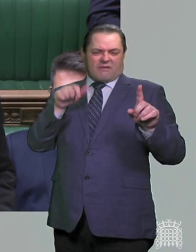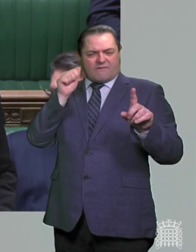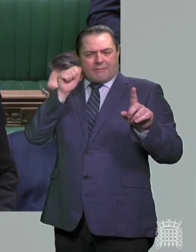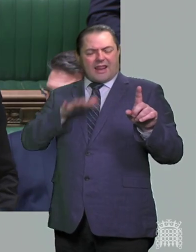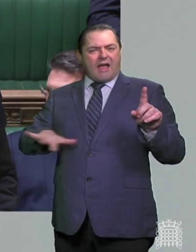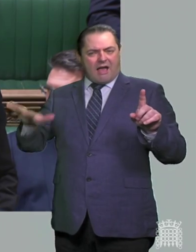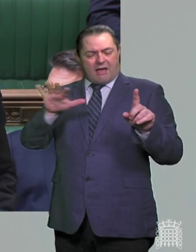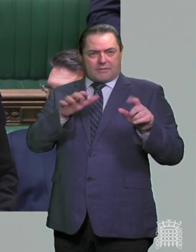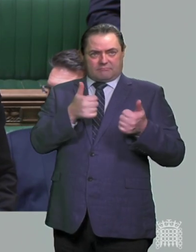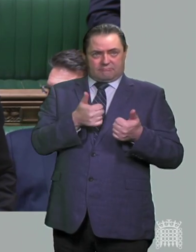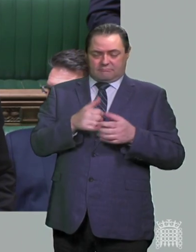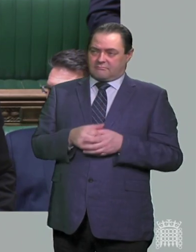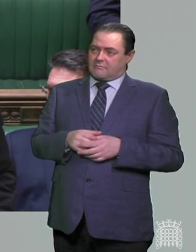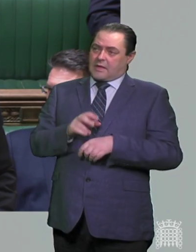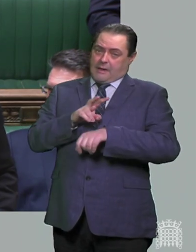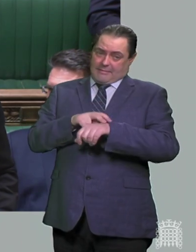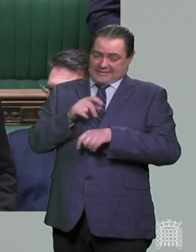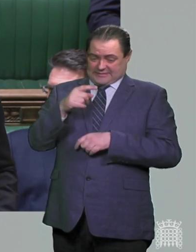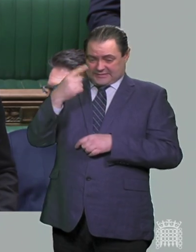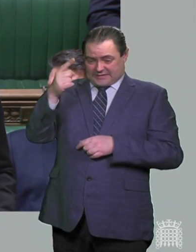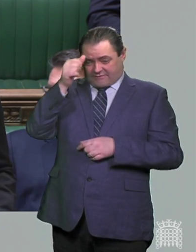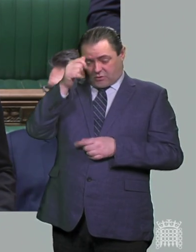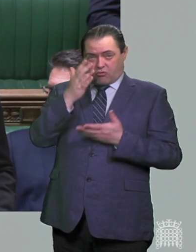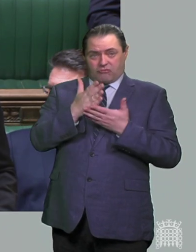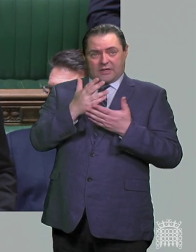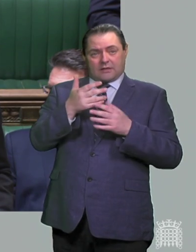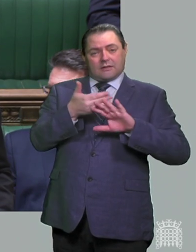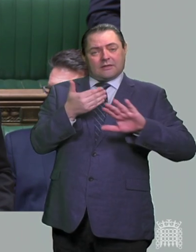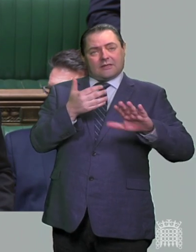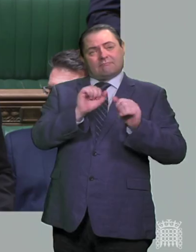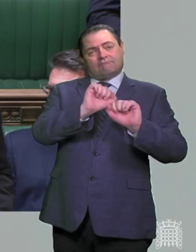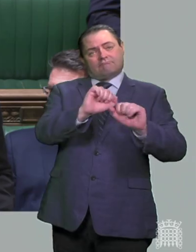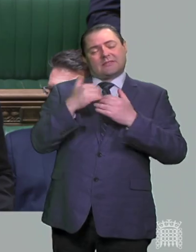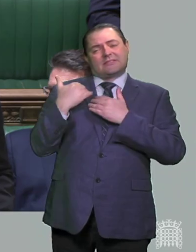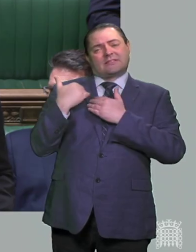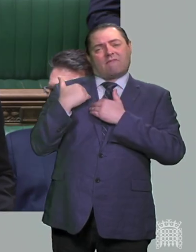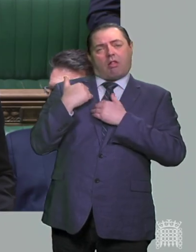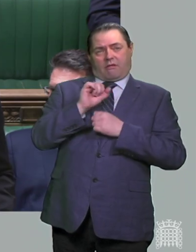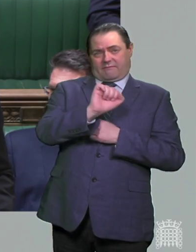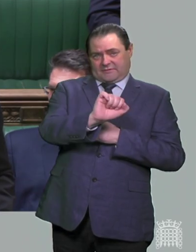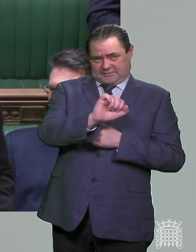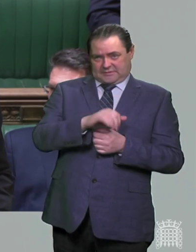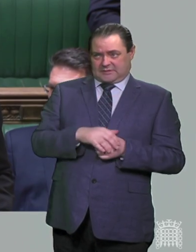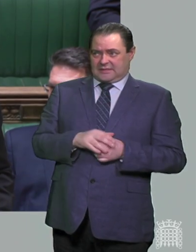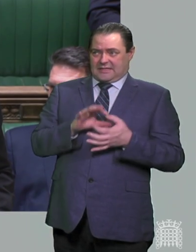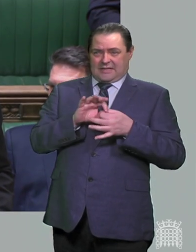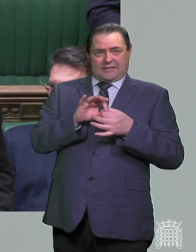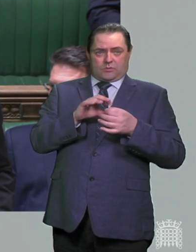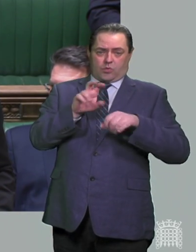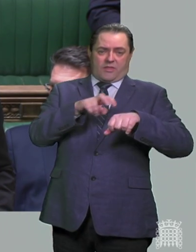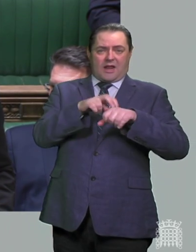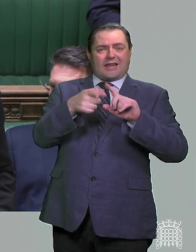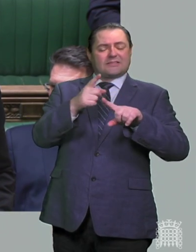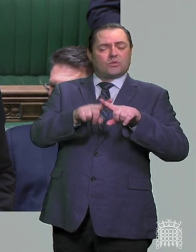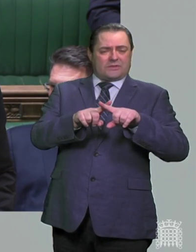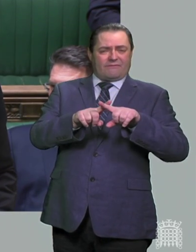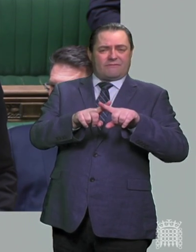As the honourable Gentleman knows, policing is devolved to the Executive.